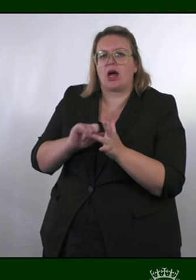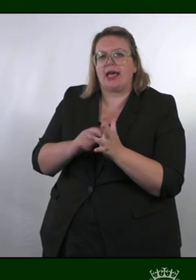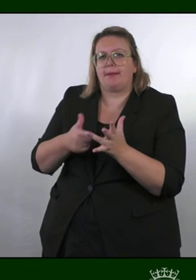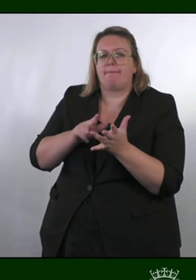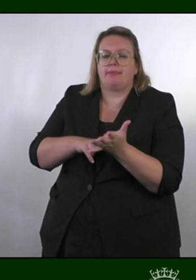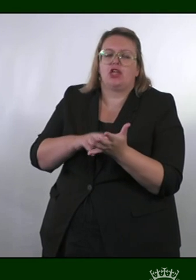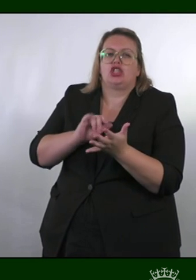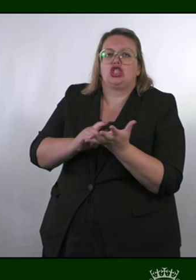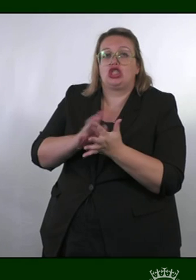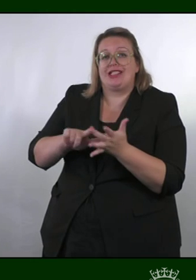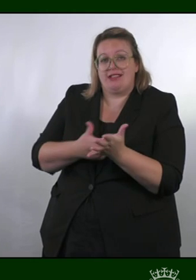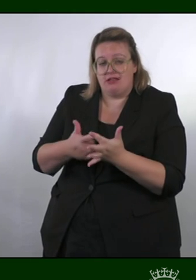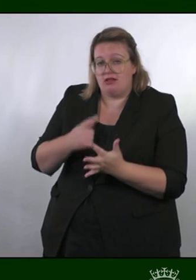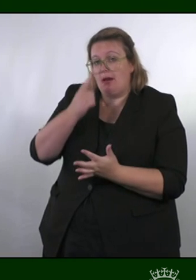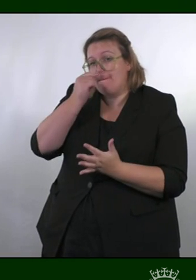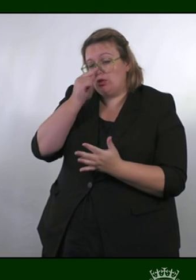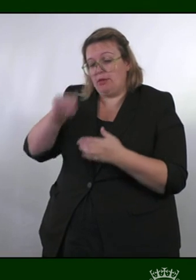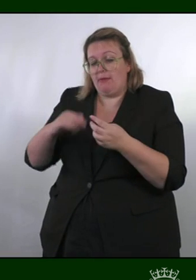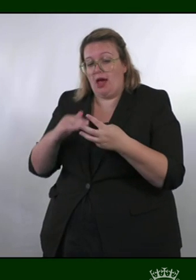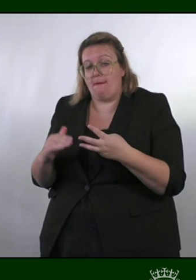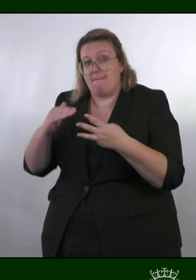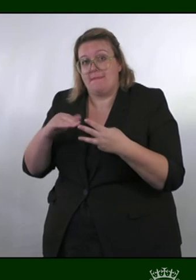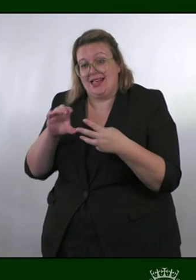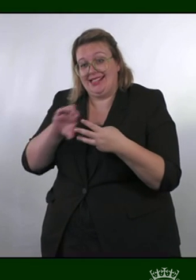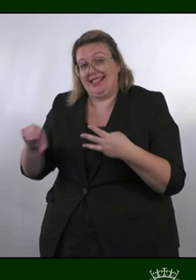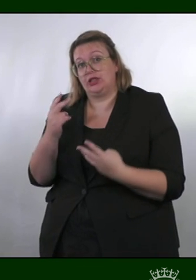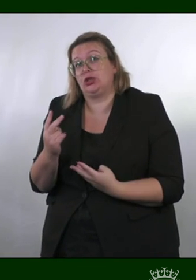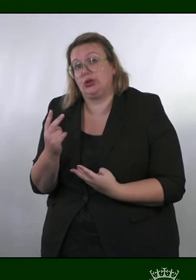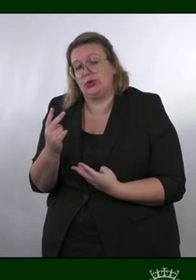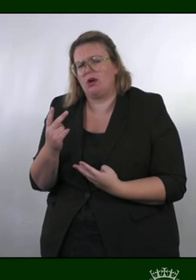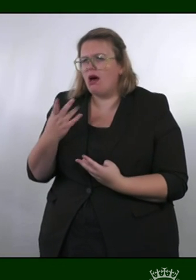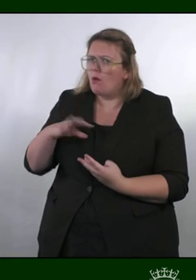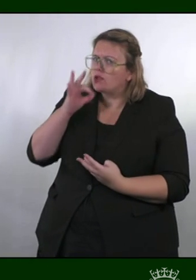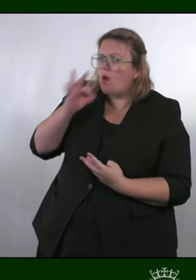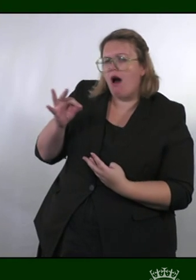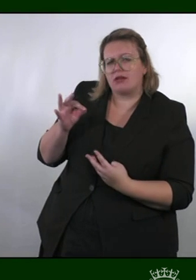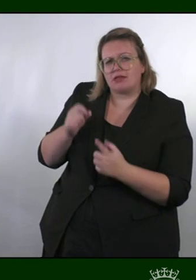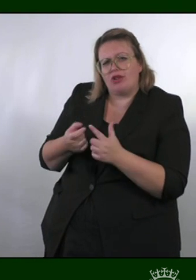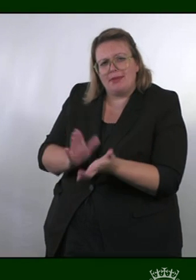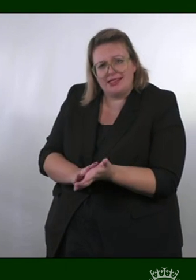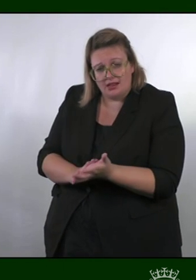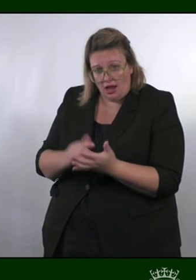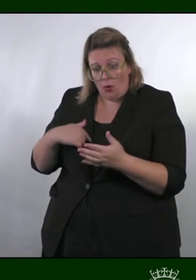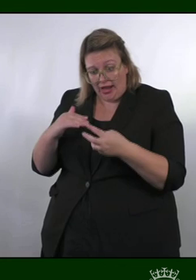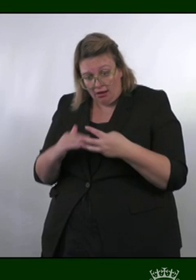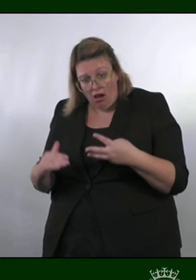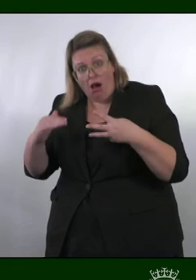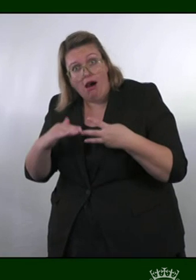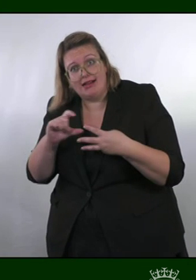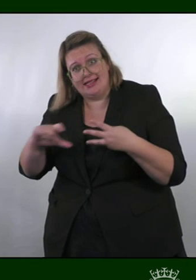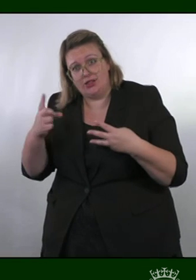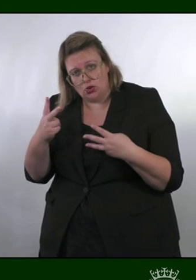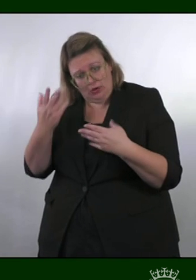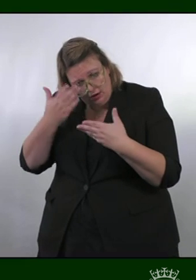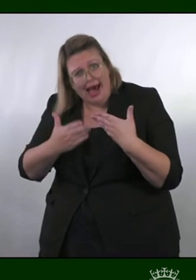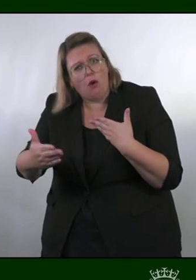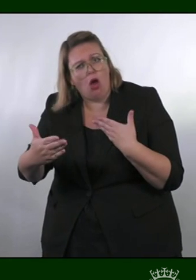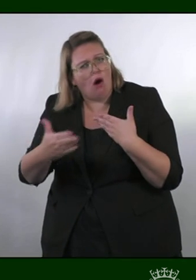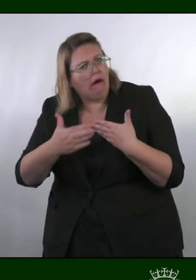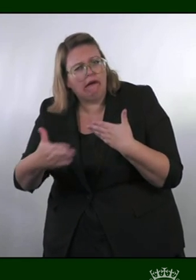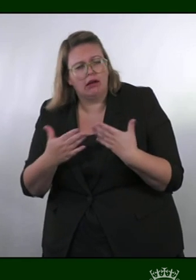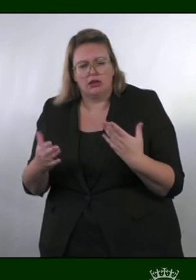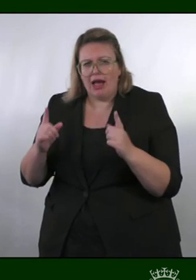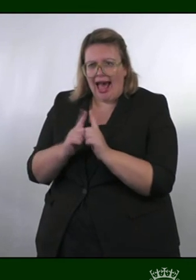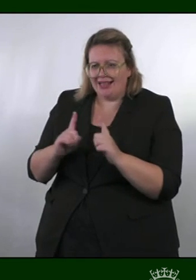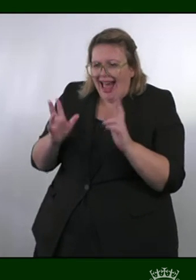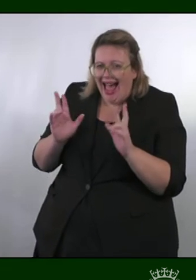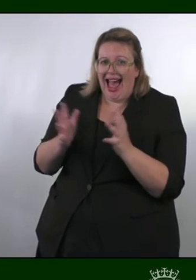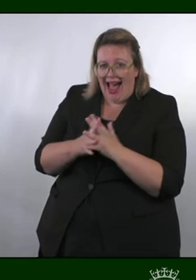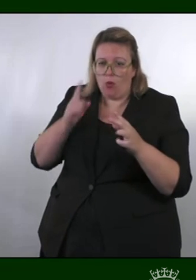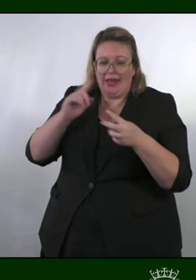Can my right hon. Friend tell the people of my Aylesbury constituency how long we would be expected to stay there, what additional help there would be for local businesses, and, crucially, what the route out would be?